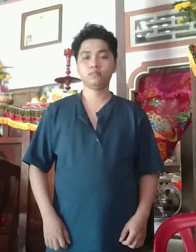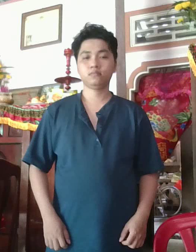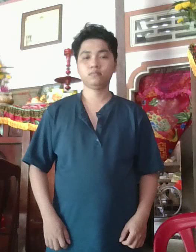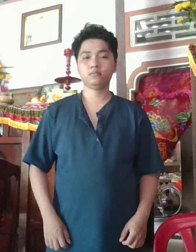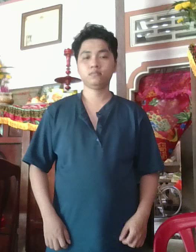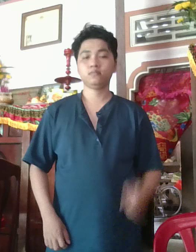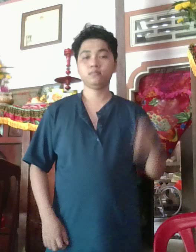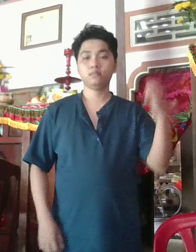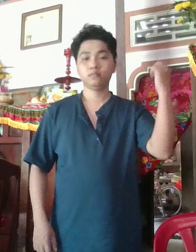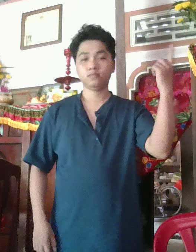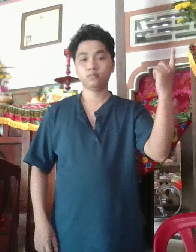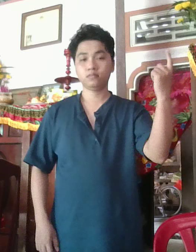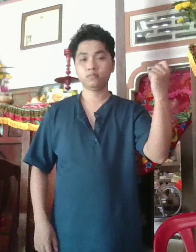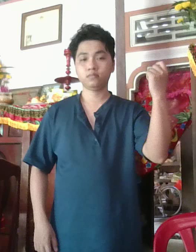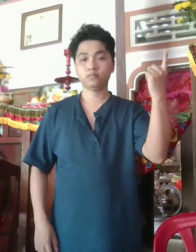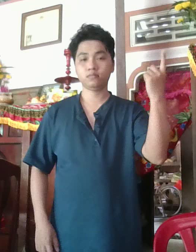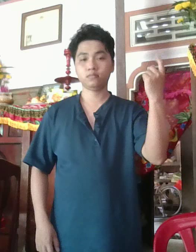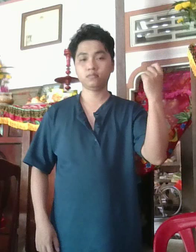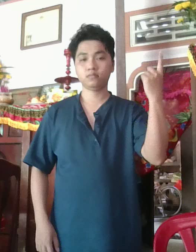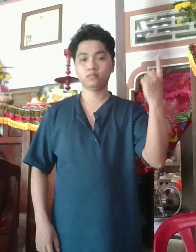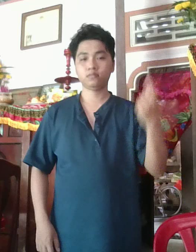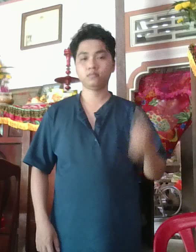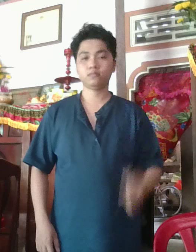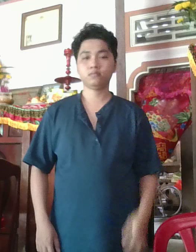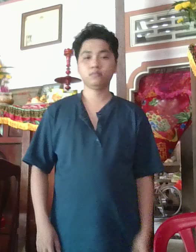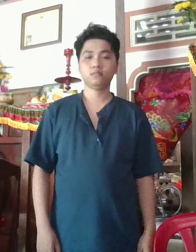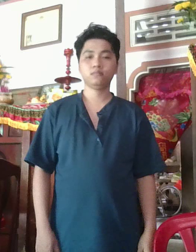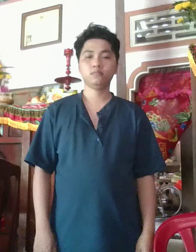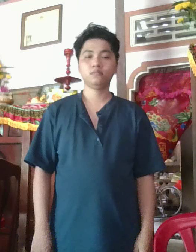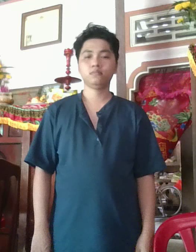hieu